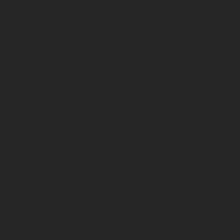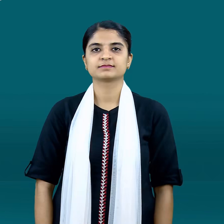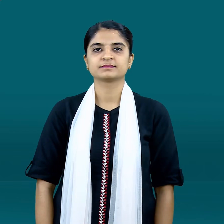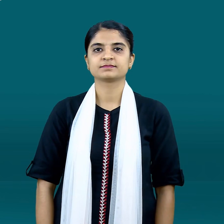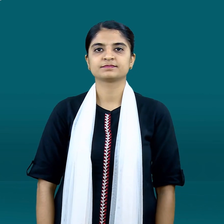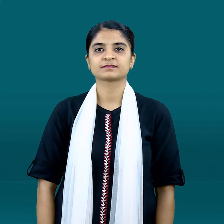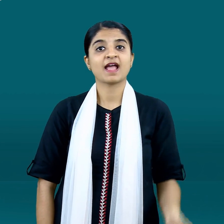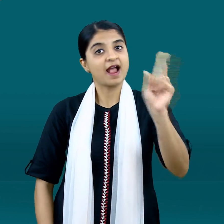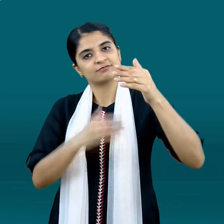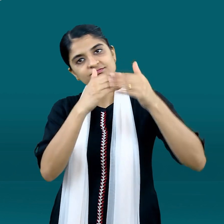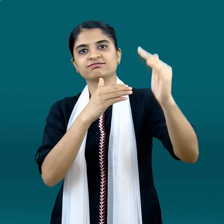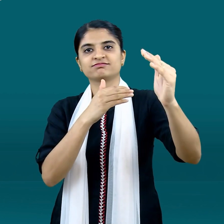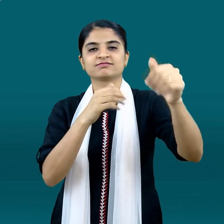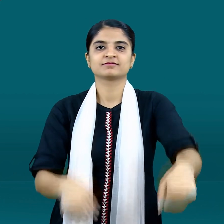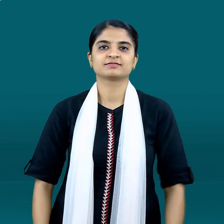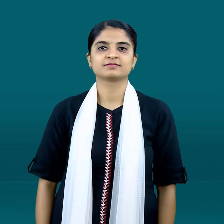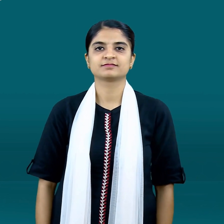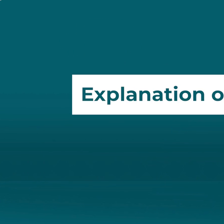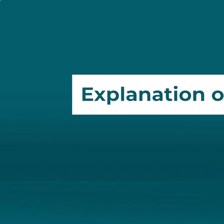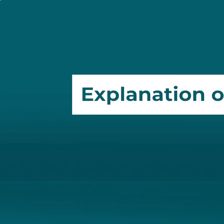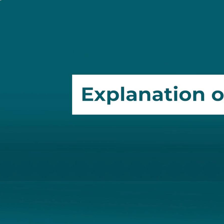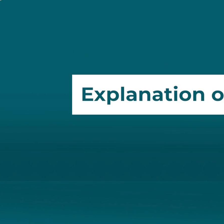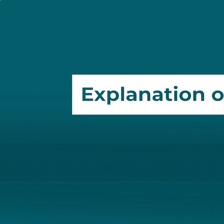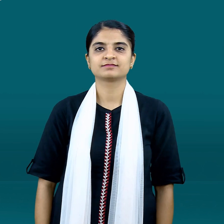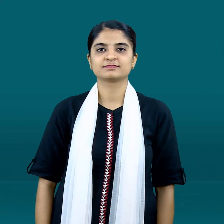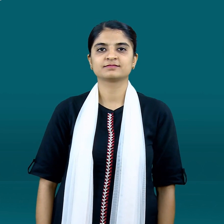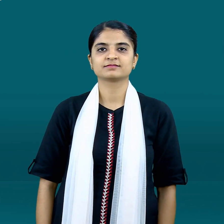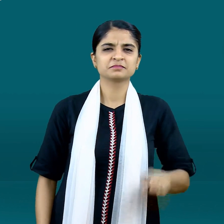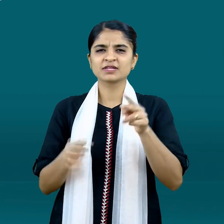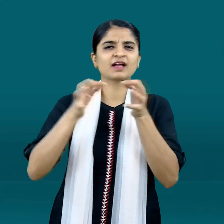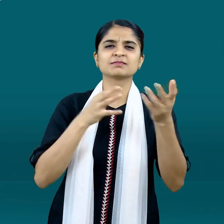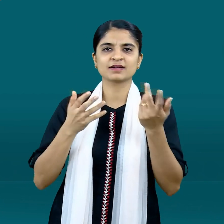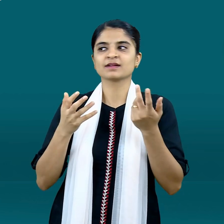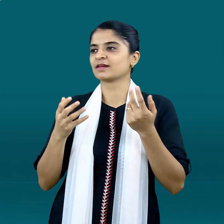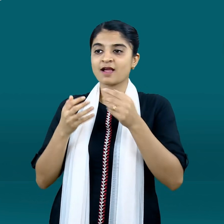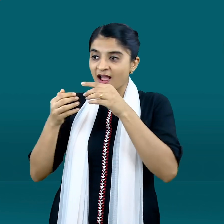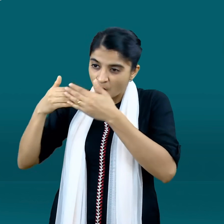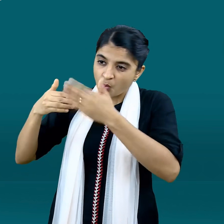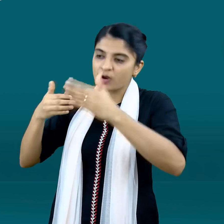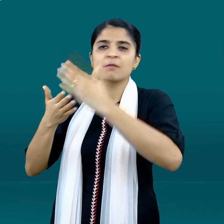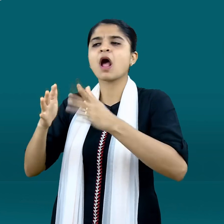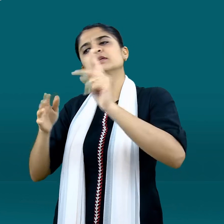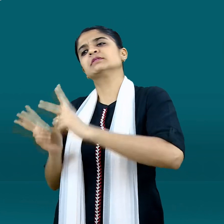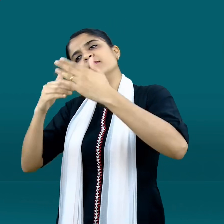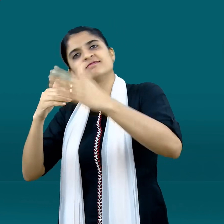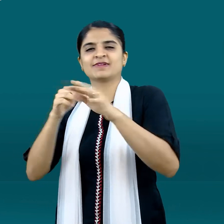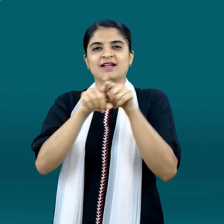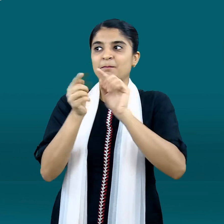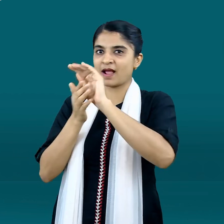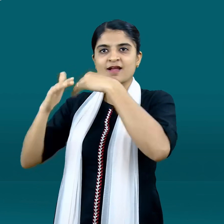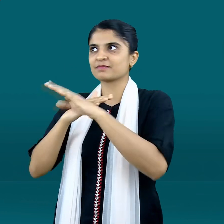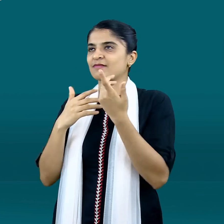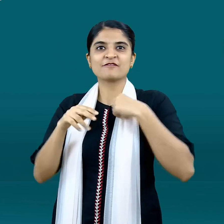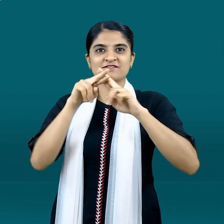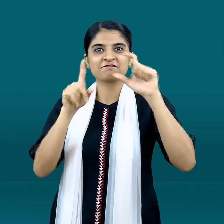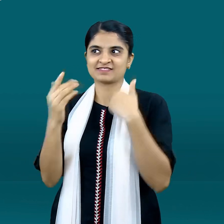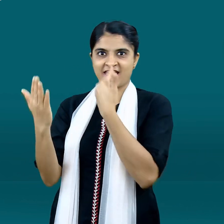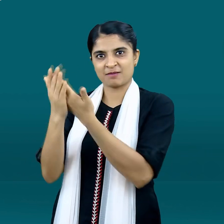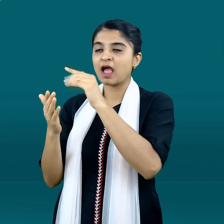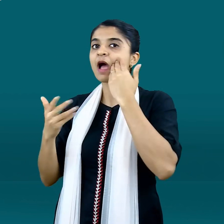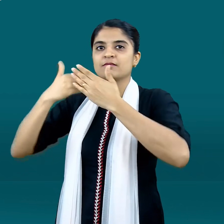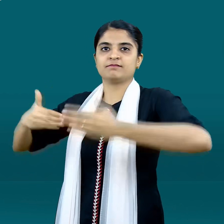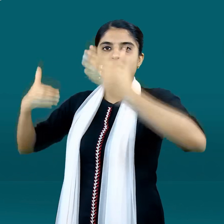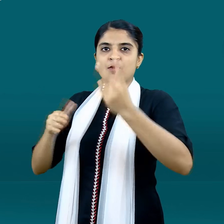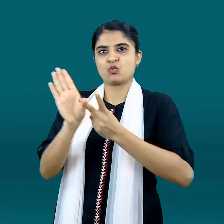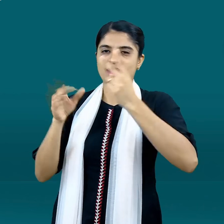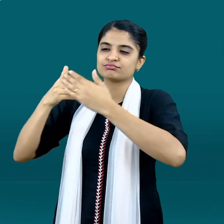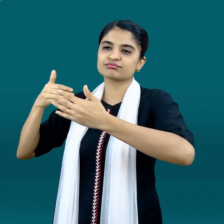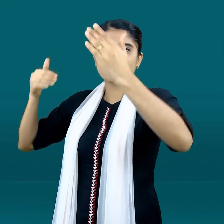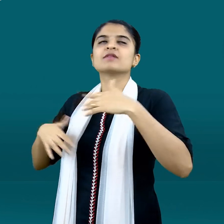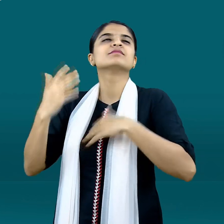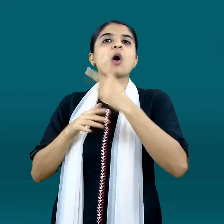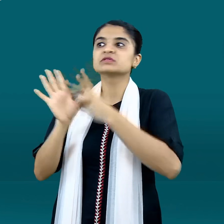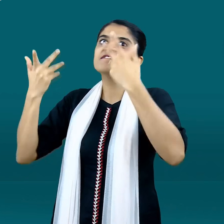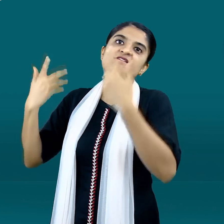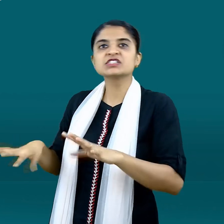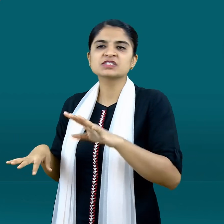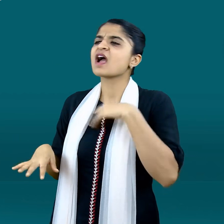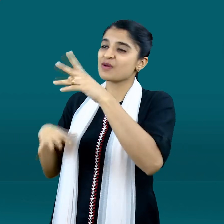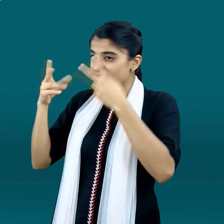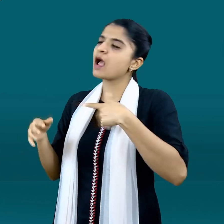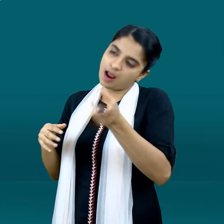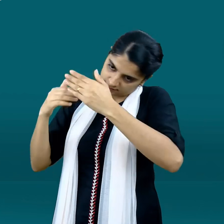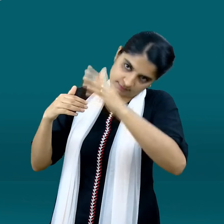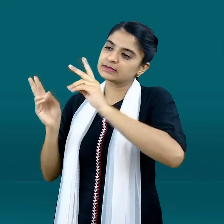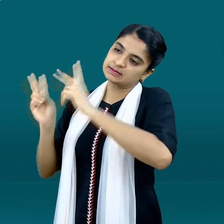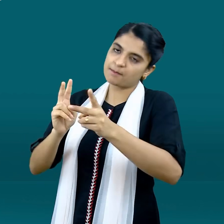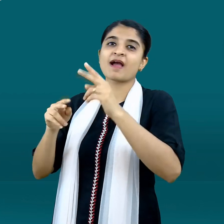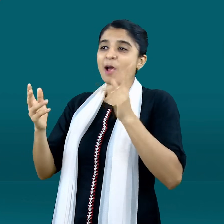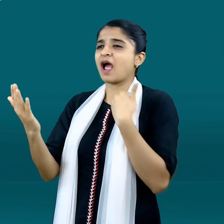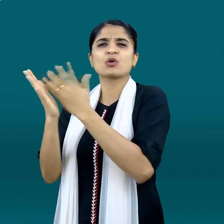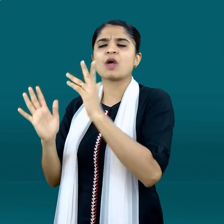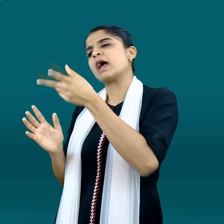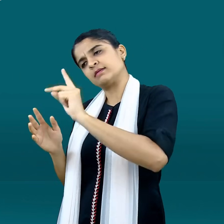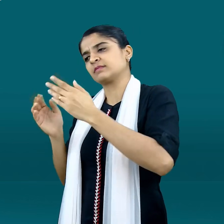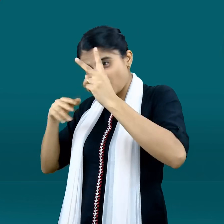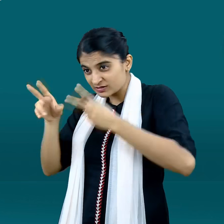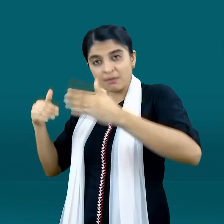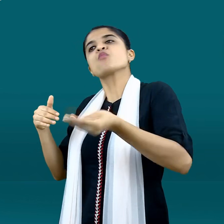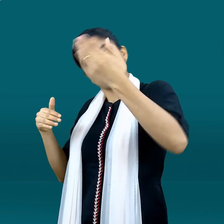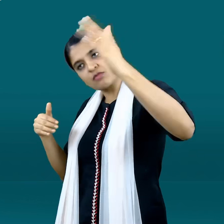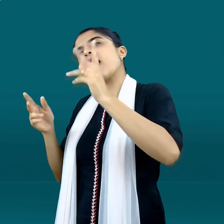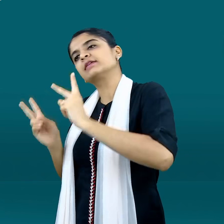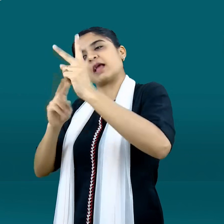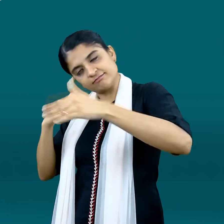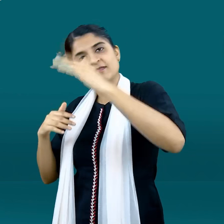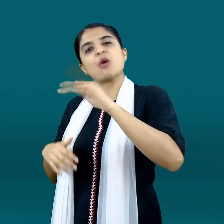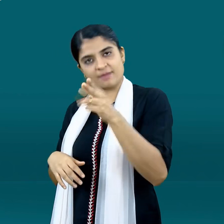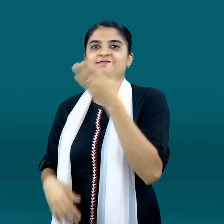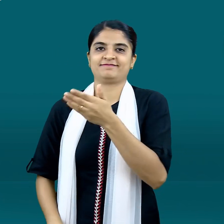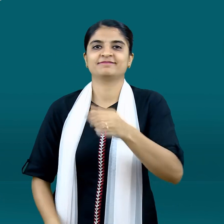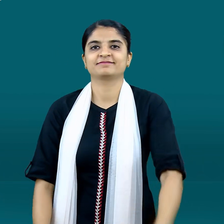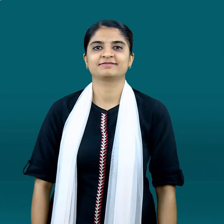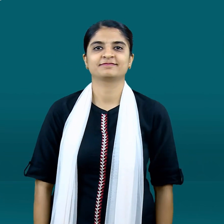Renewal